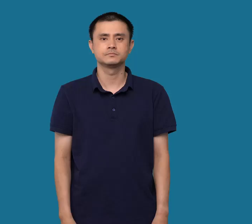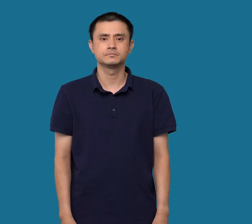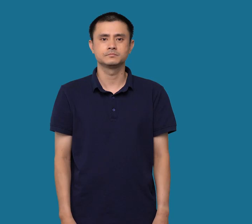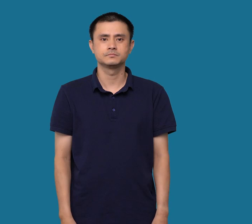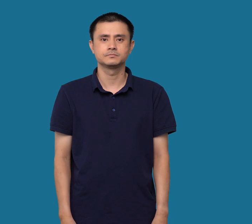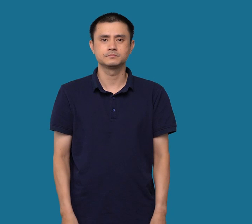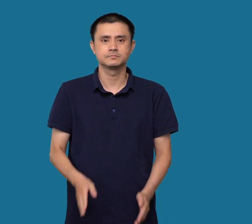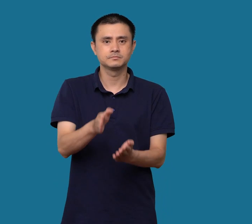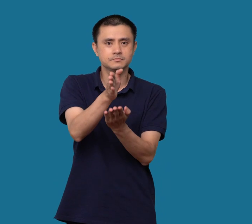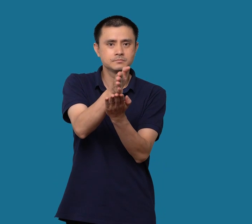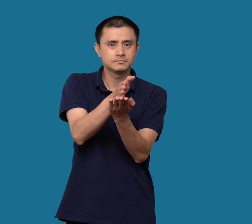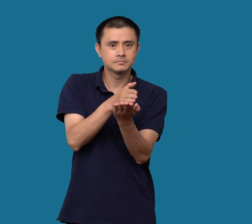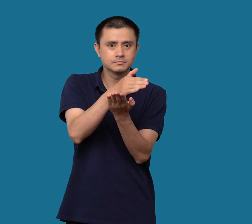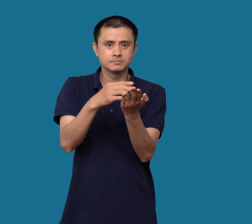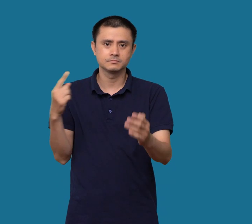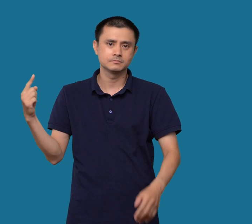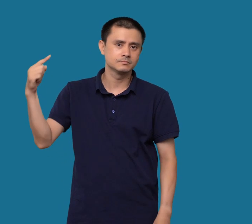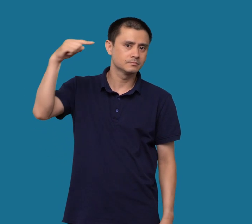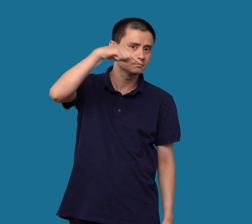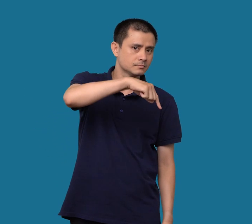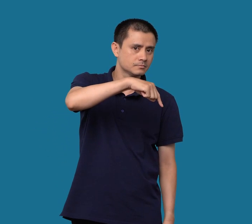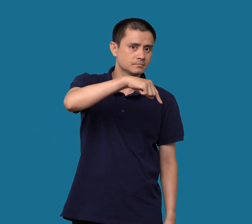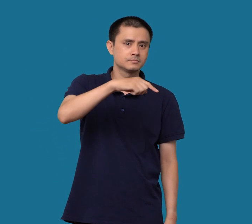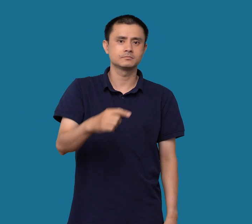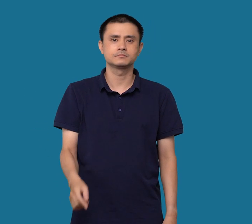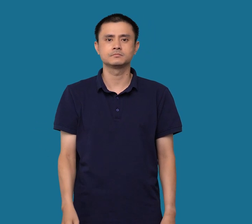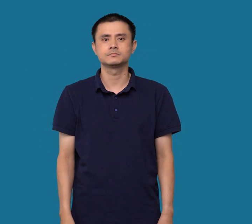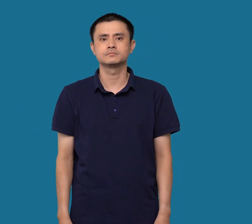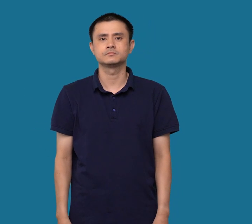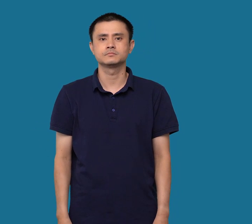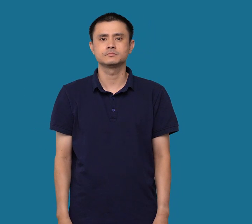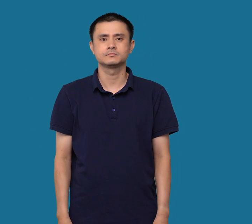vào mùa